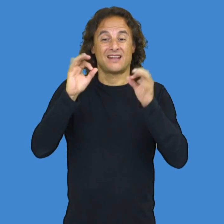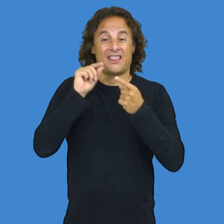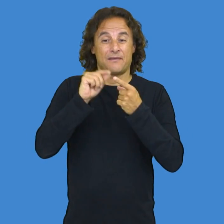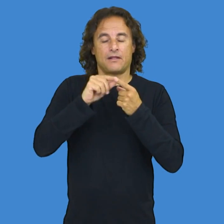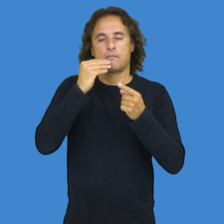diabetes